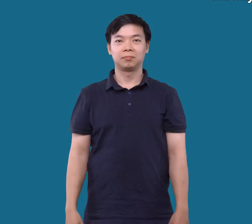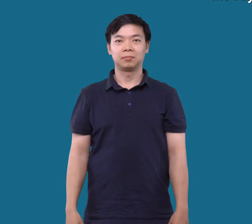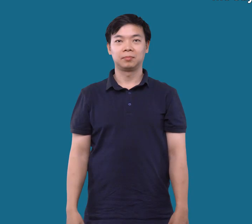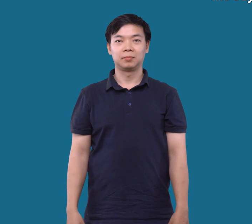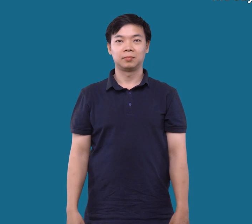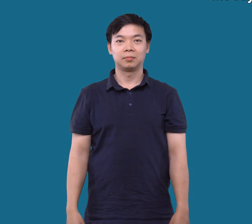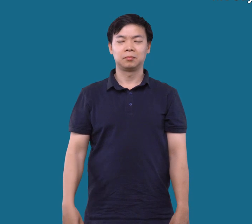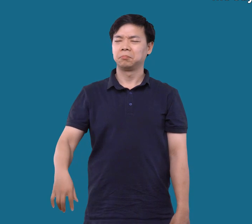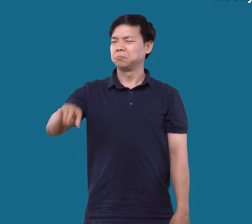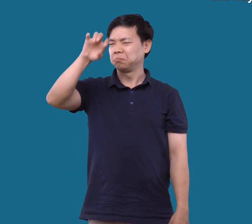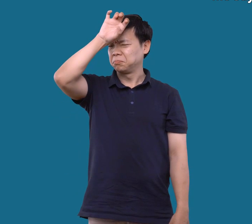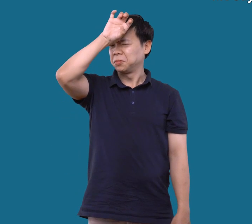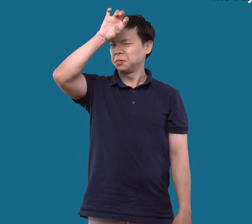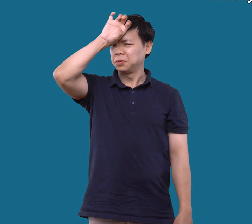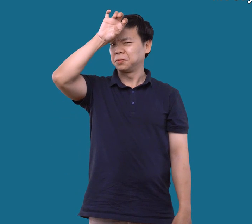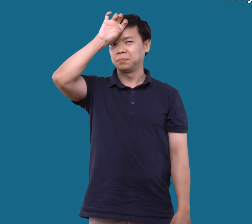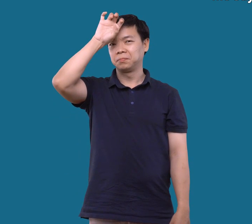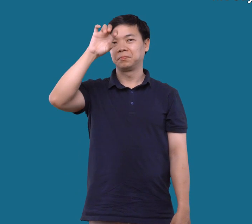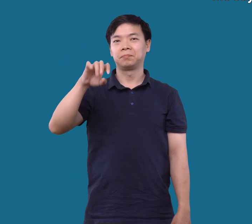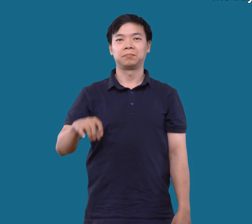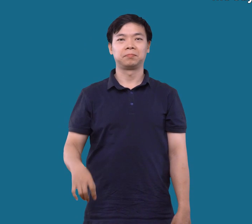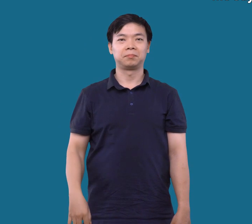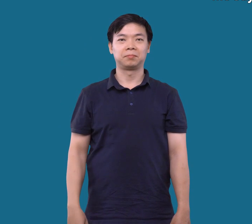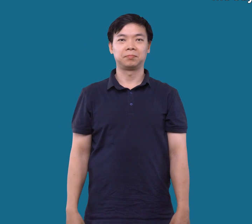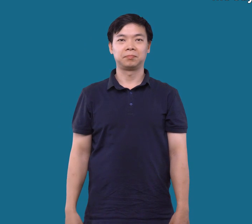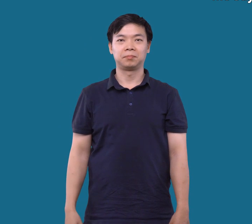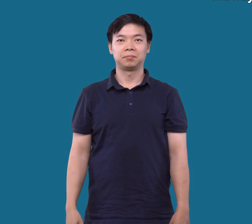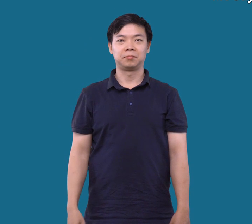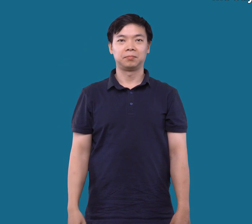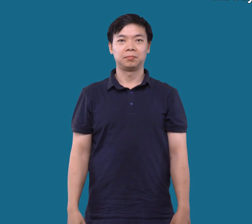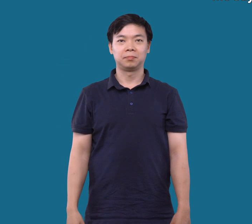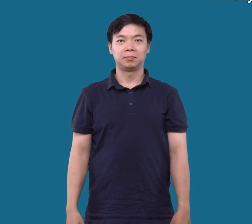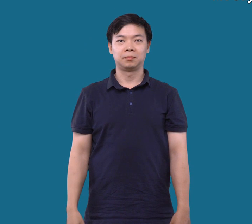mê say (như: say mê)